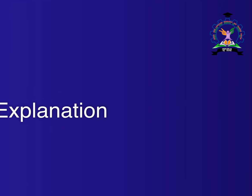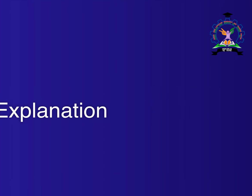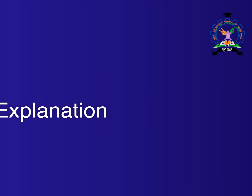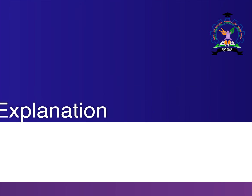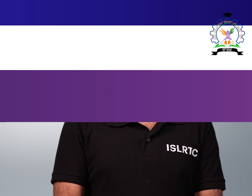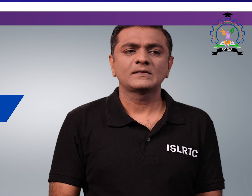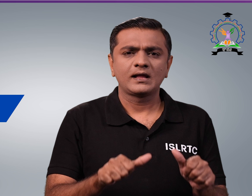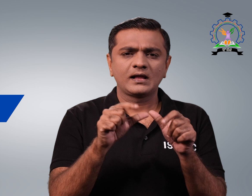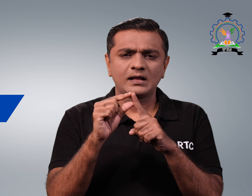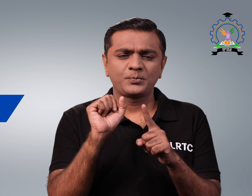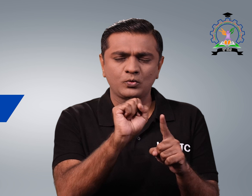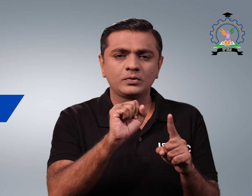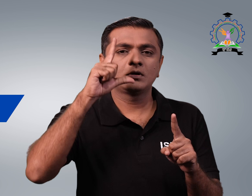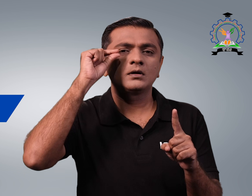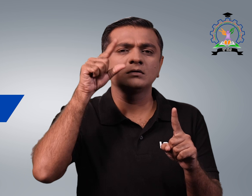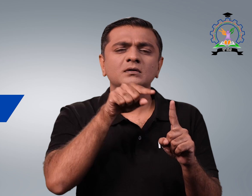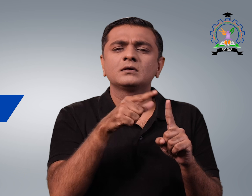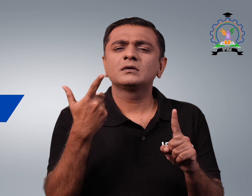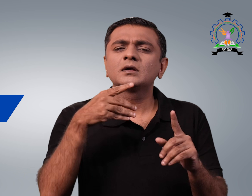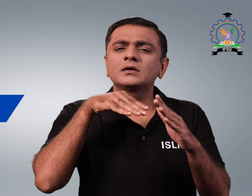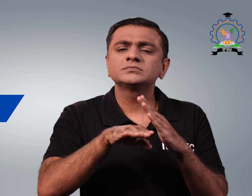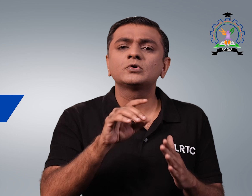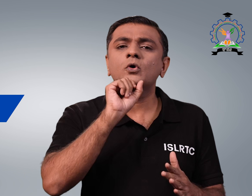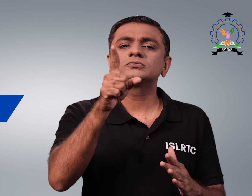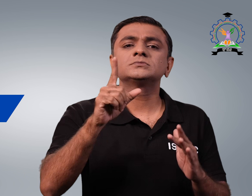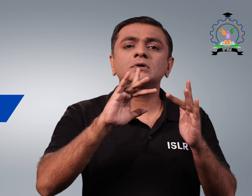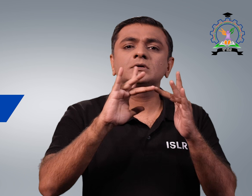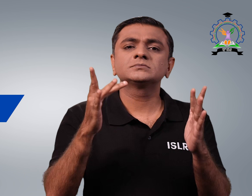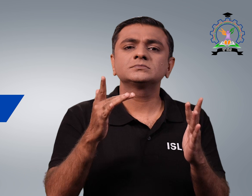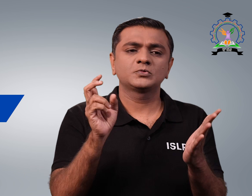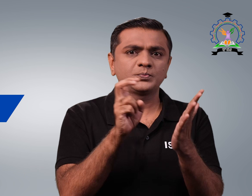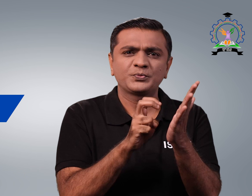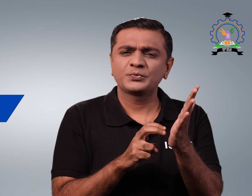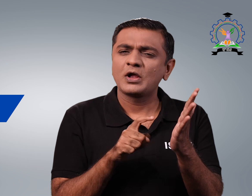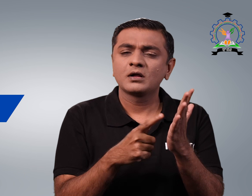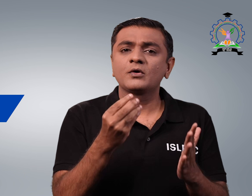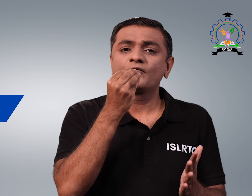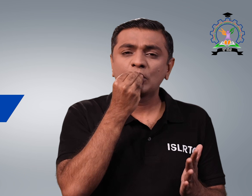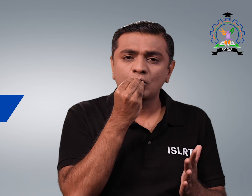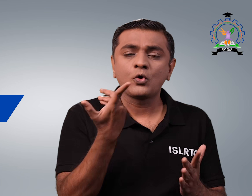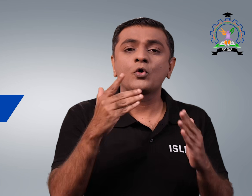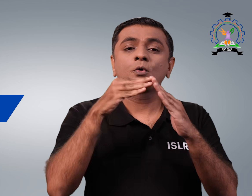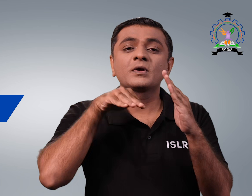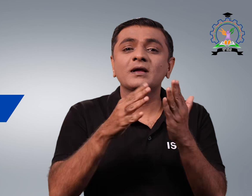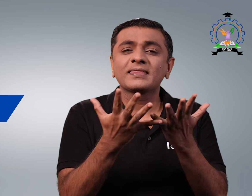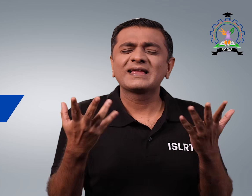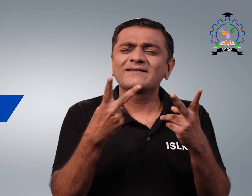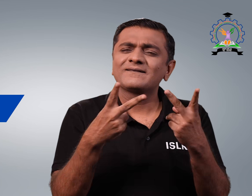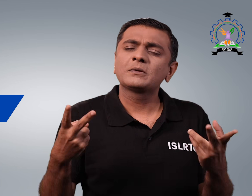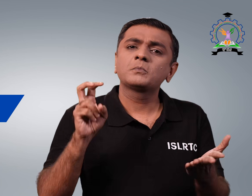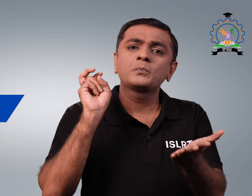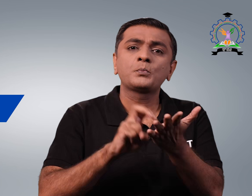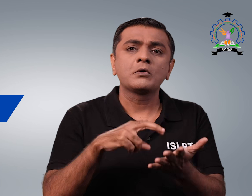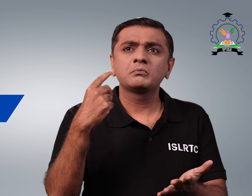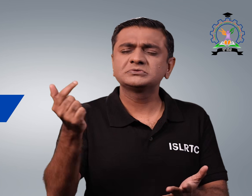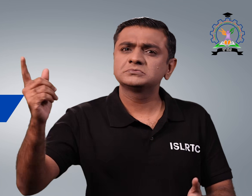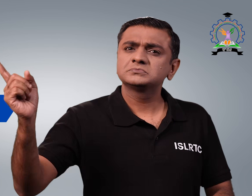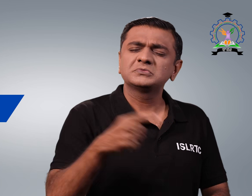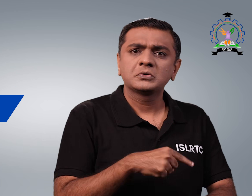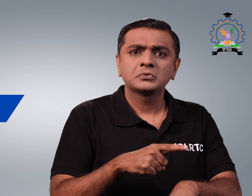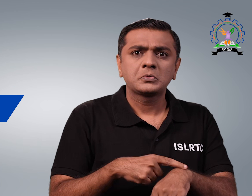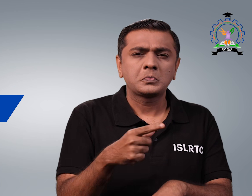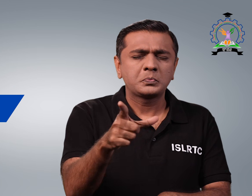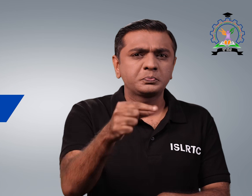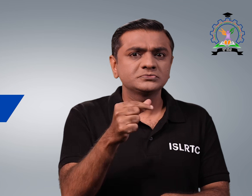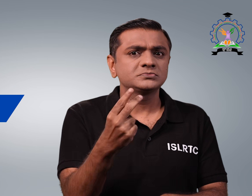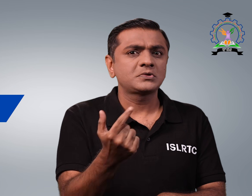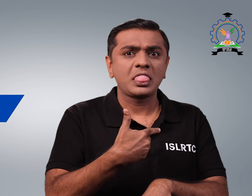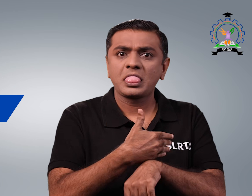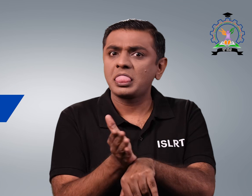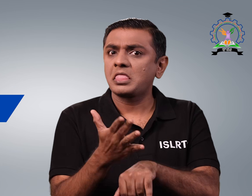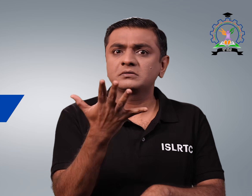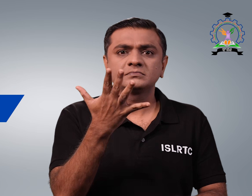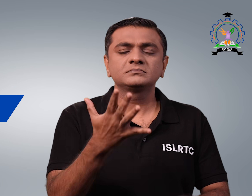Blinkit is an e-commerce app that delivers groceries quickly.